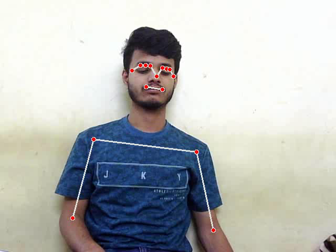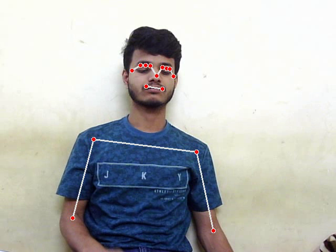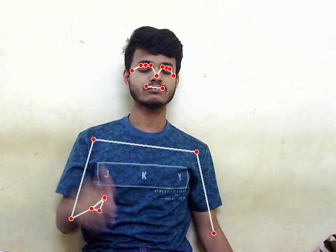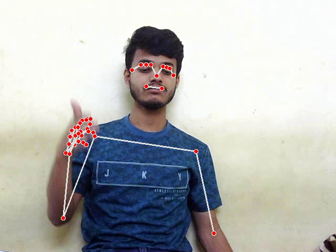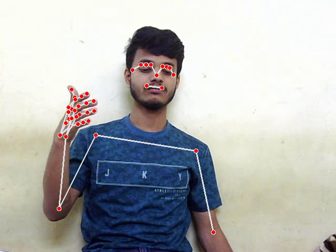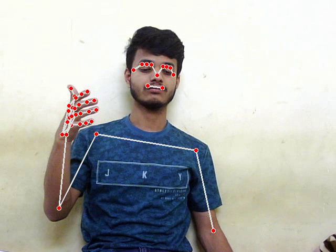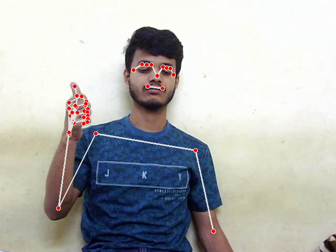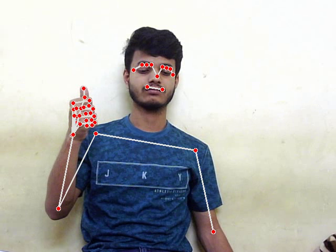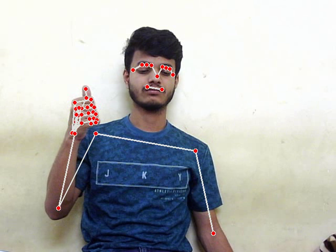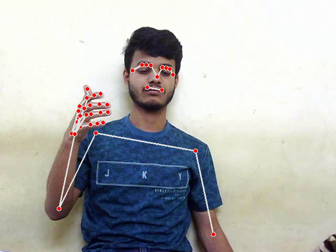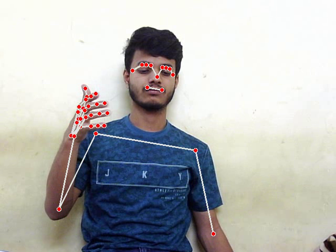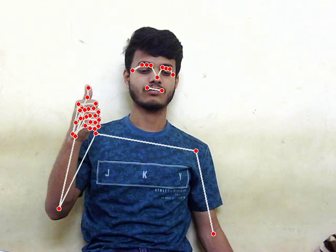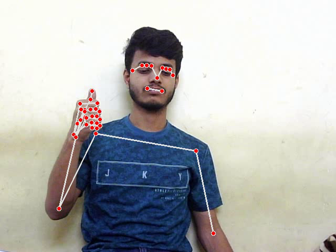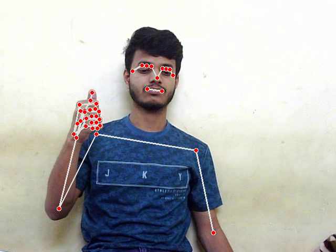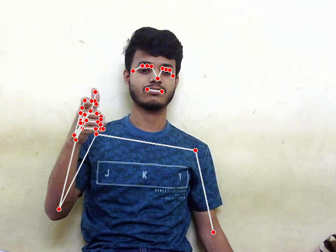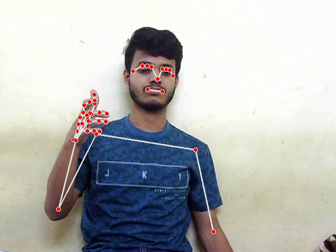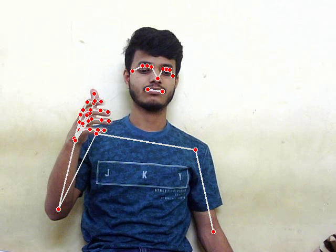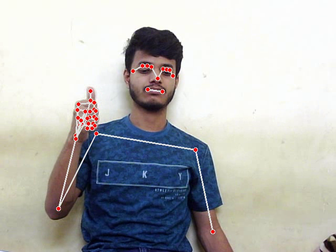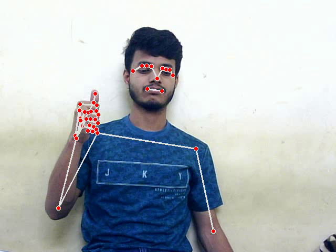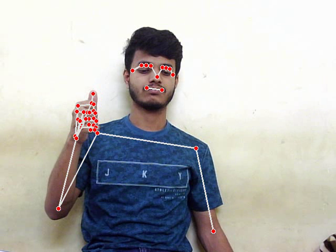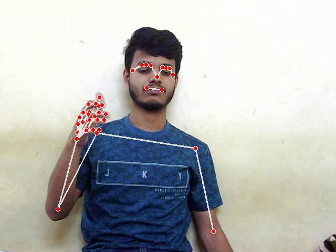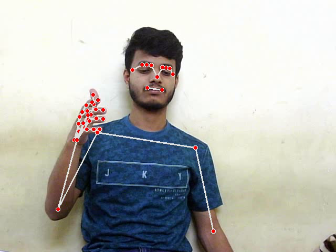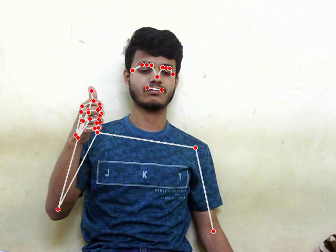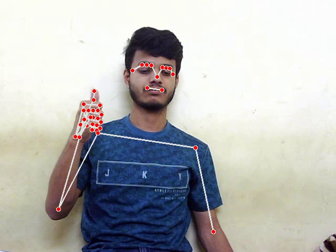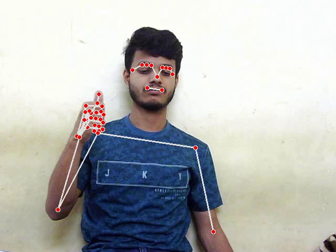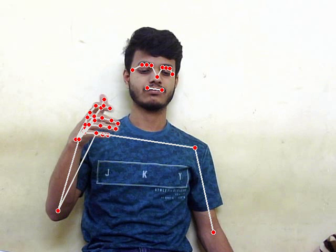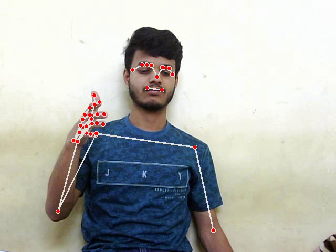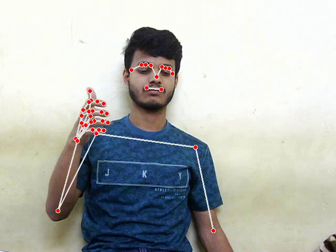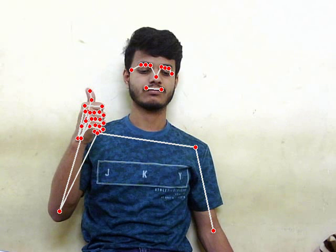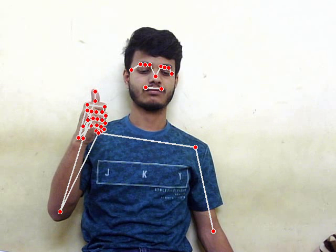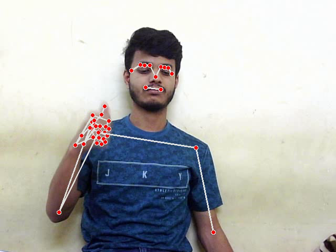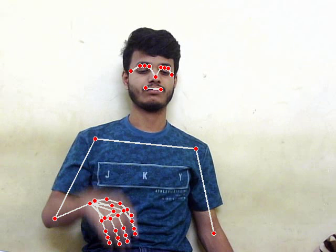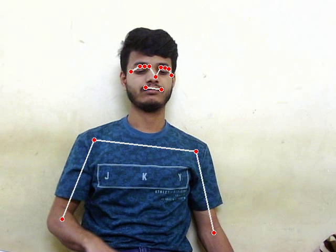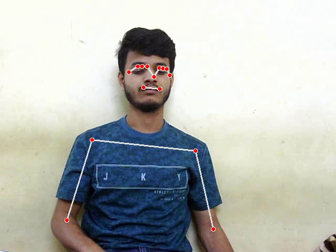milk